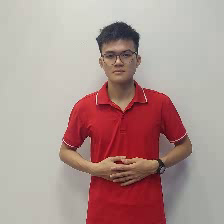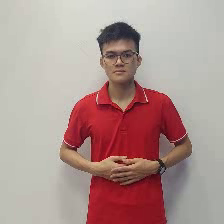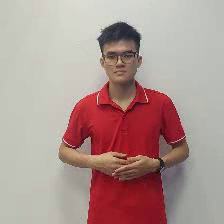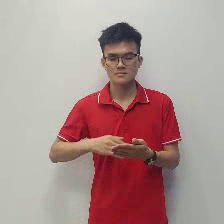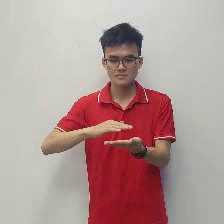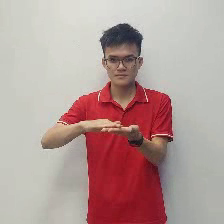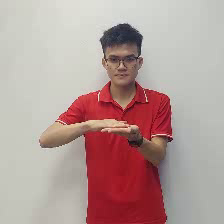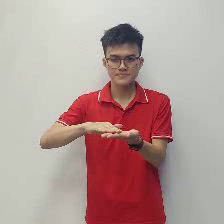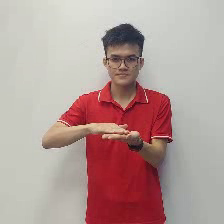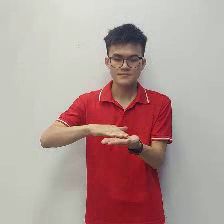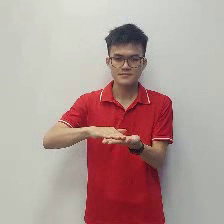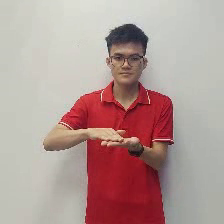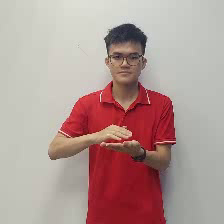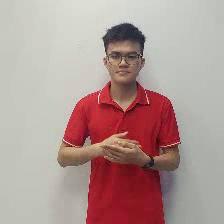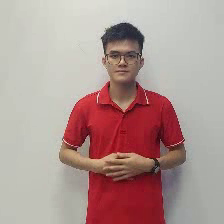Xin lỗi